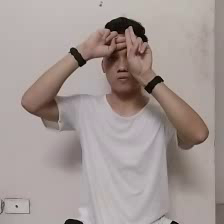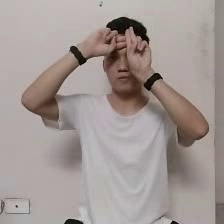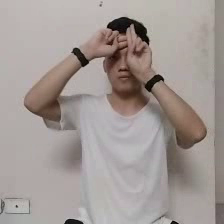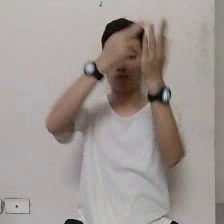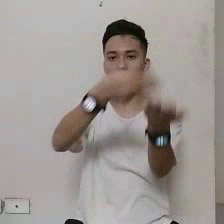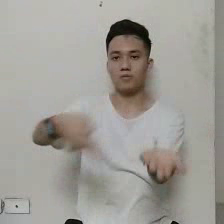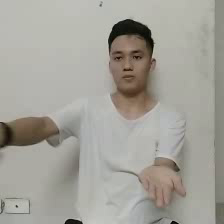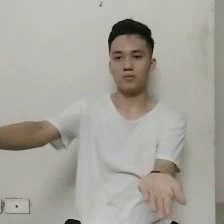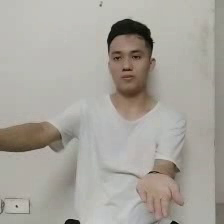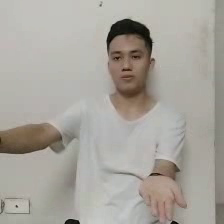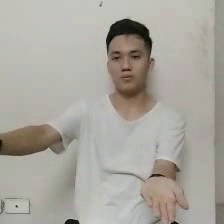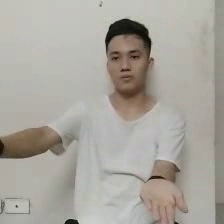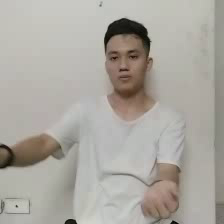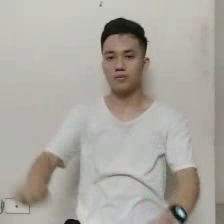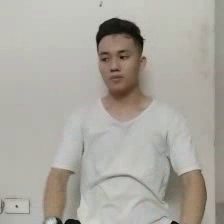Xuất viện